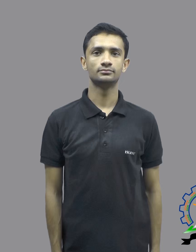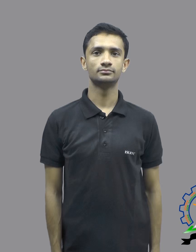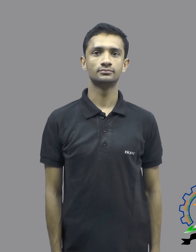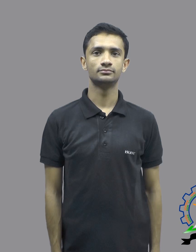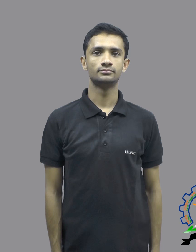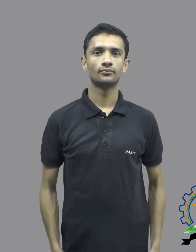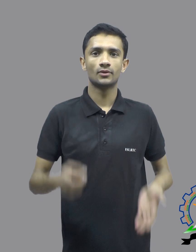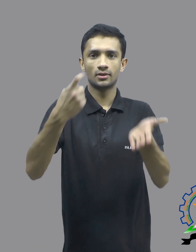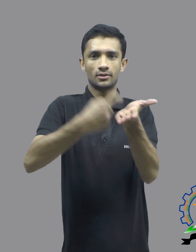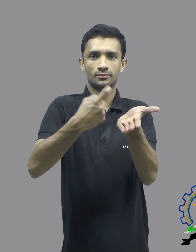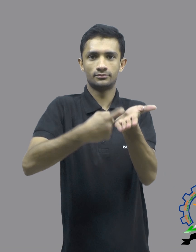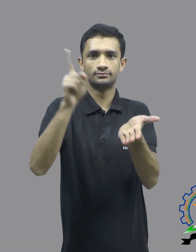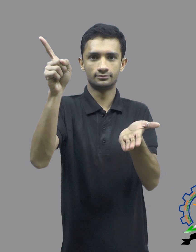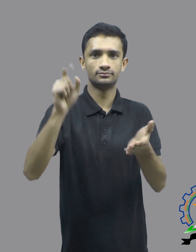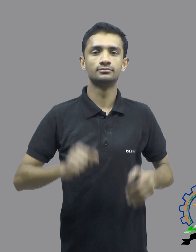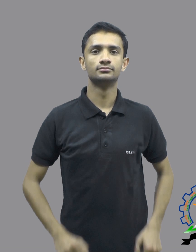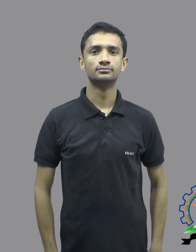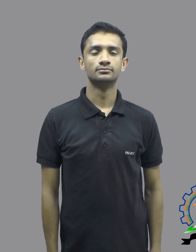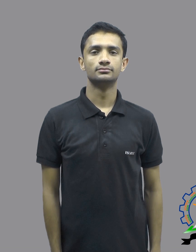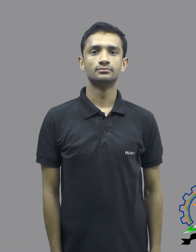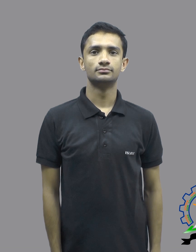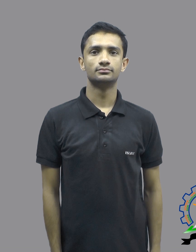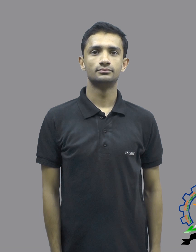Raipur